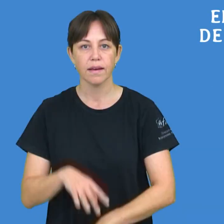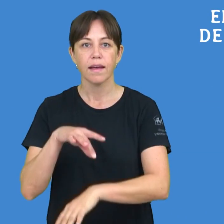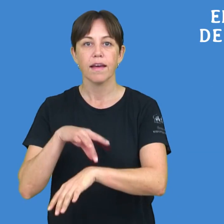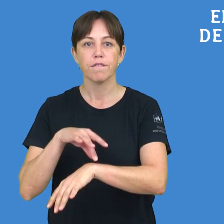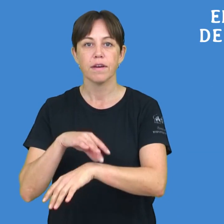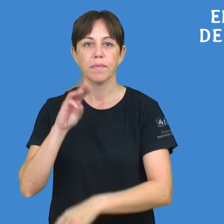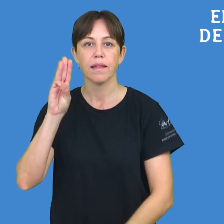enfermo